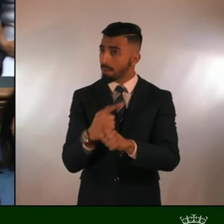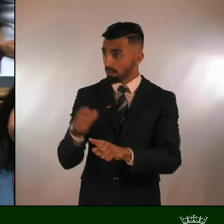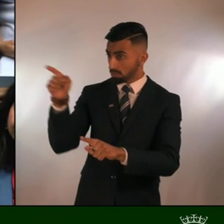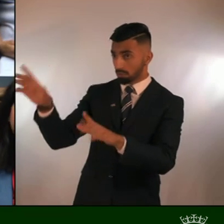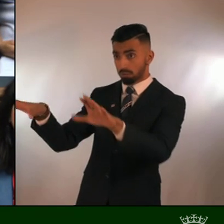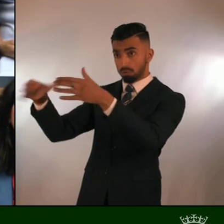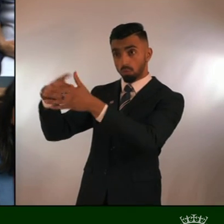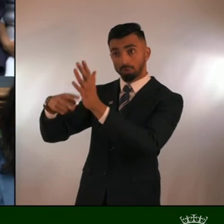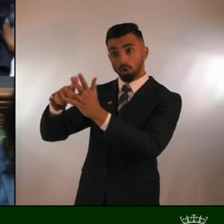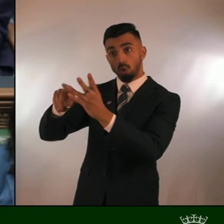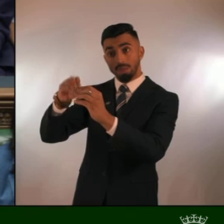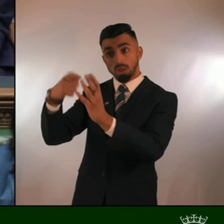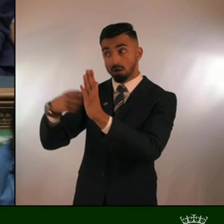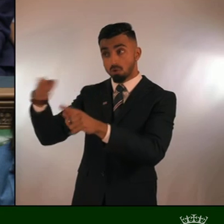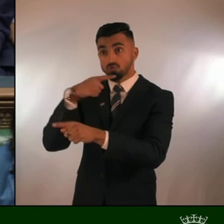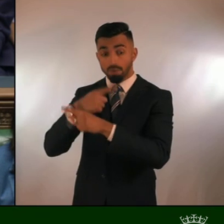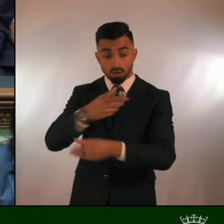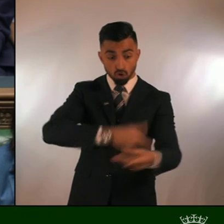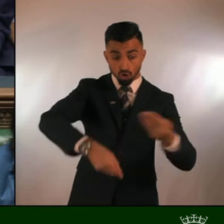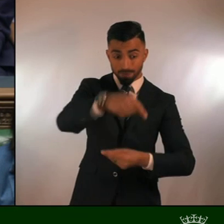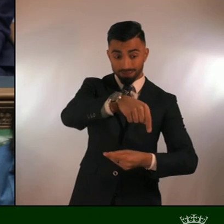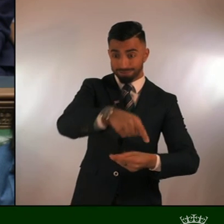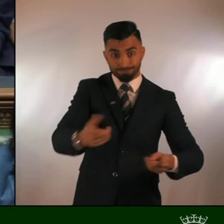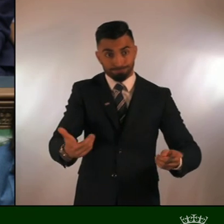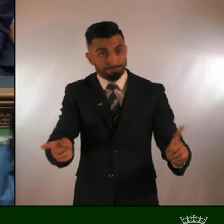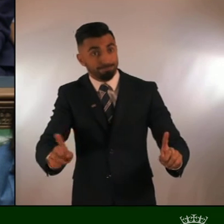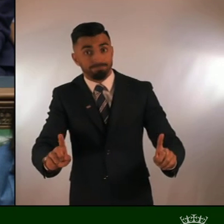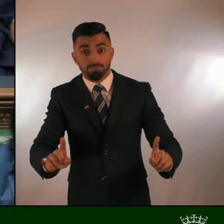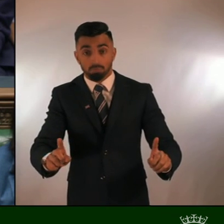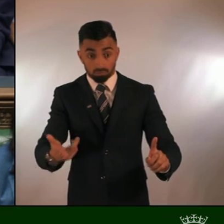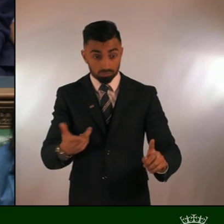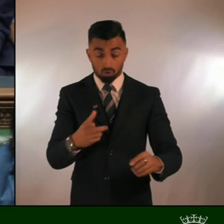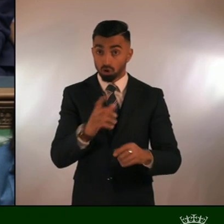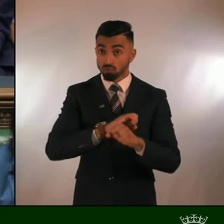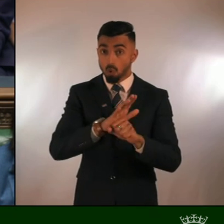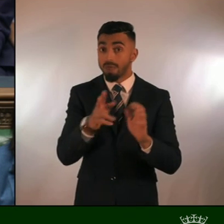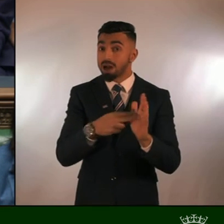Even before coronavirus hit, we were facing a slowing world economy.